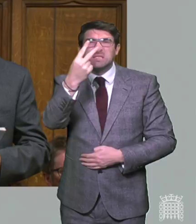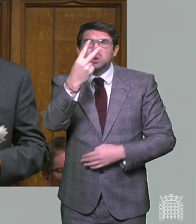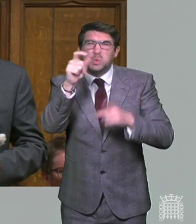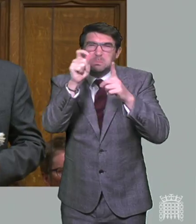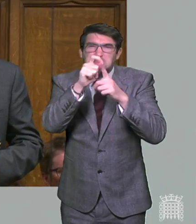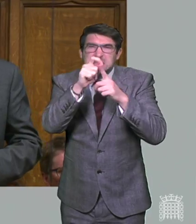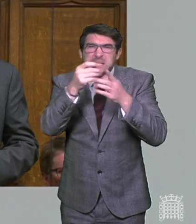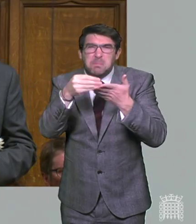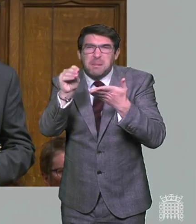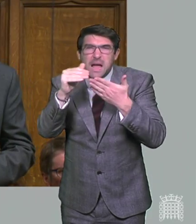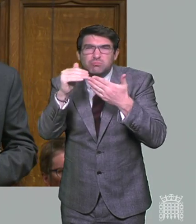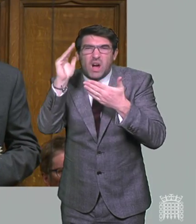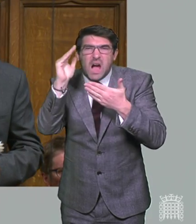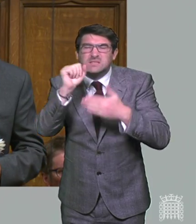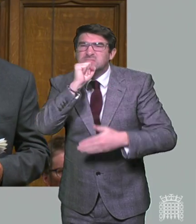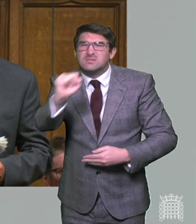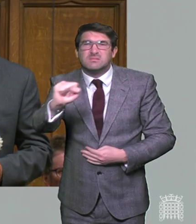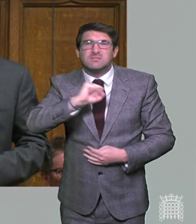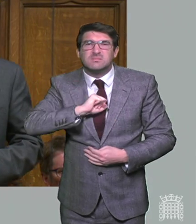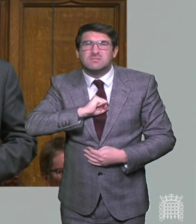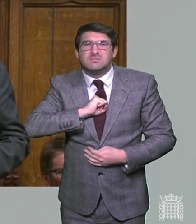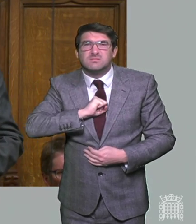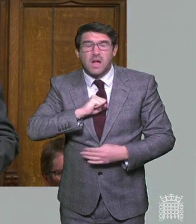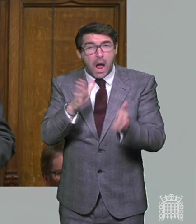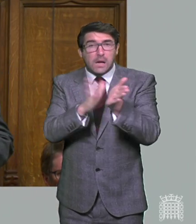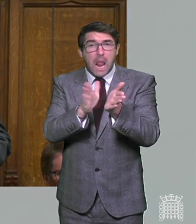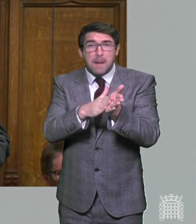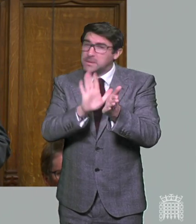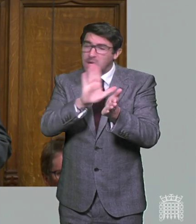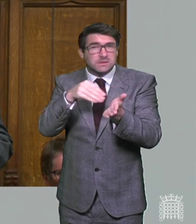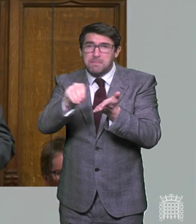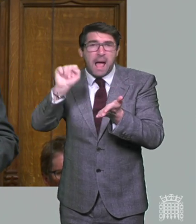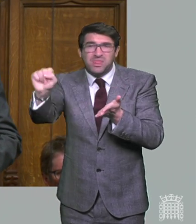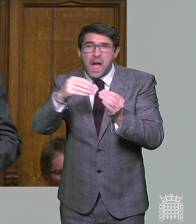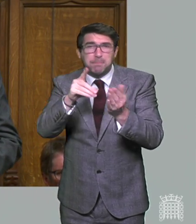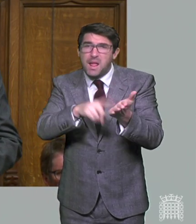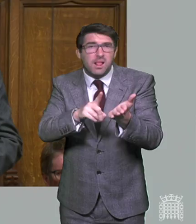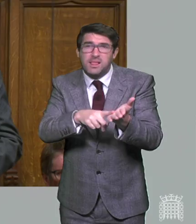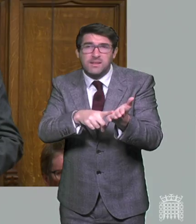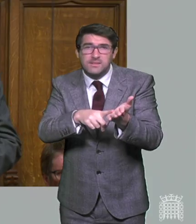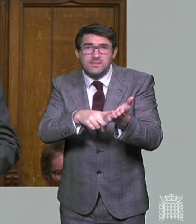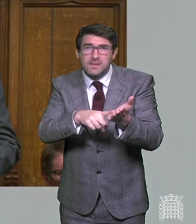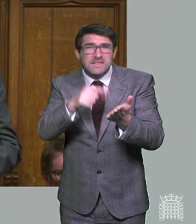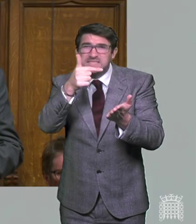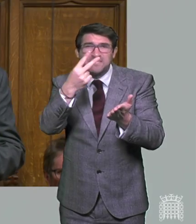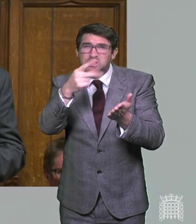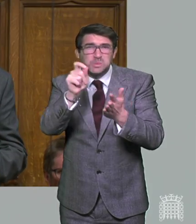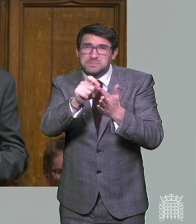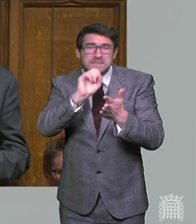Nurses are leaving the NHS in their droves, feeling abandoned by this Government.